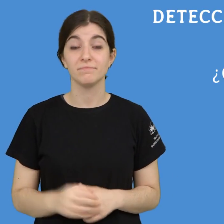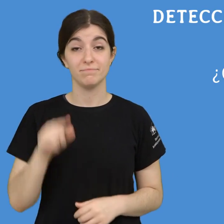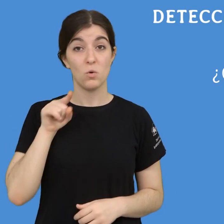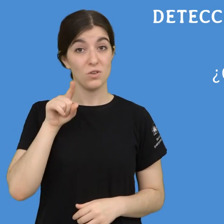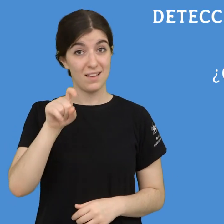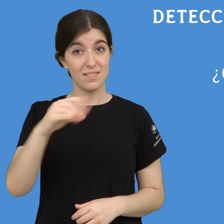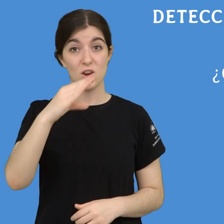cancer